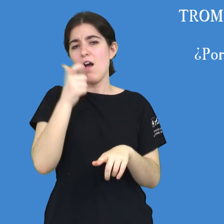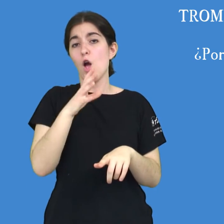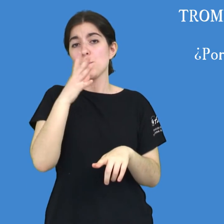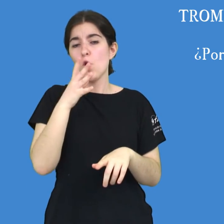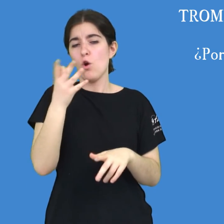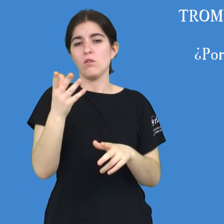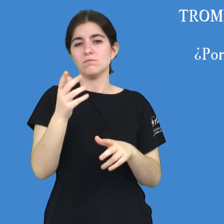motivo